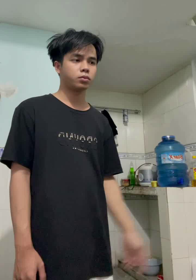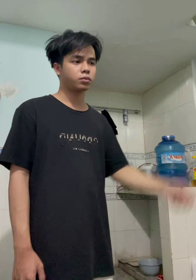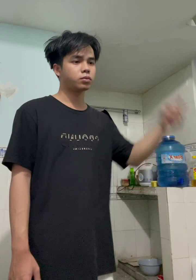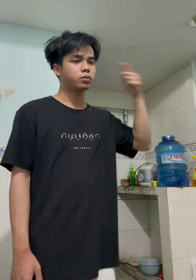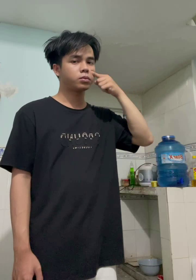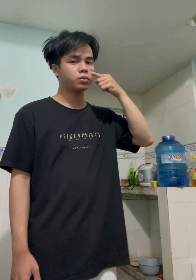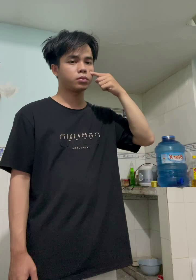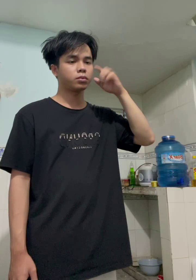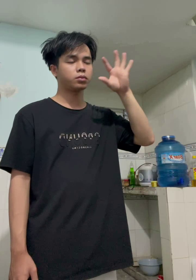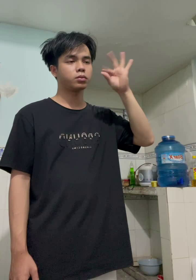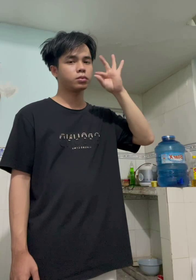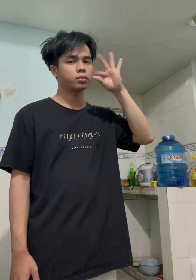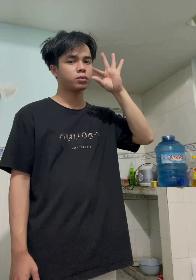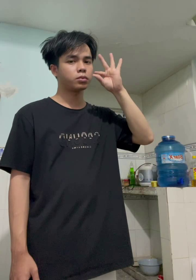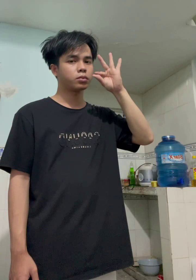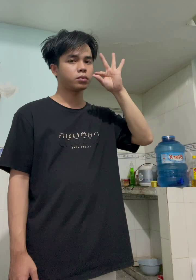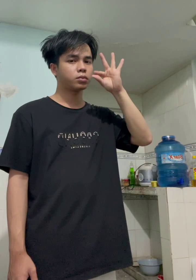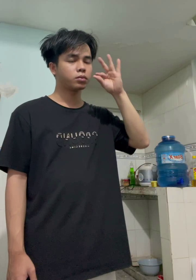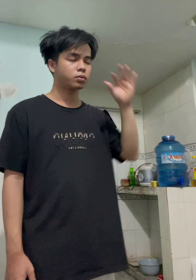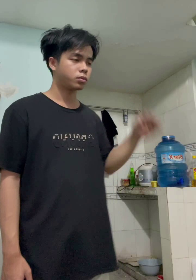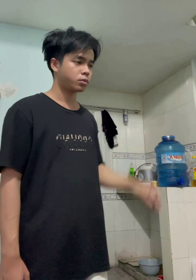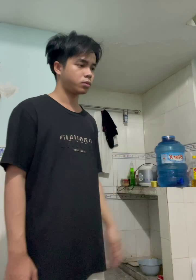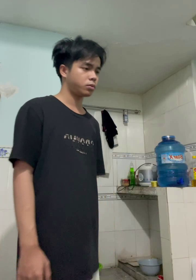lam quen